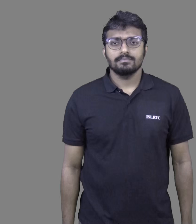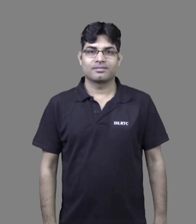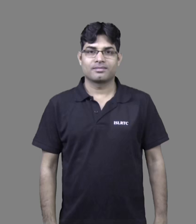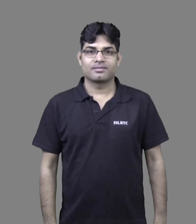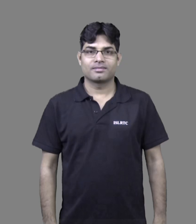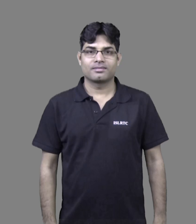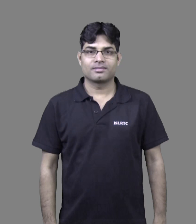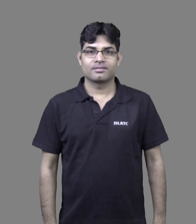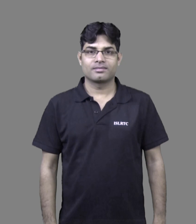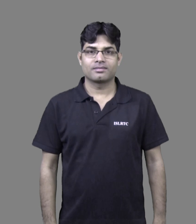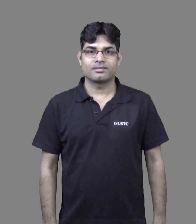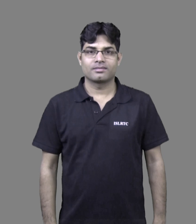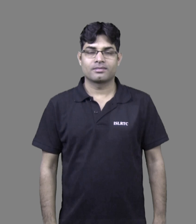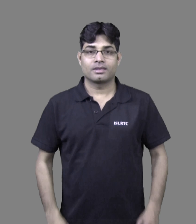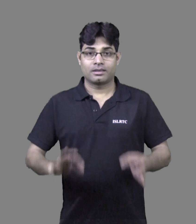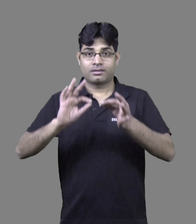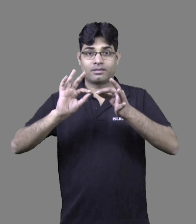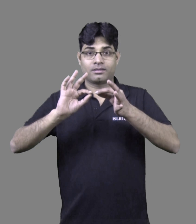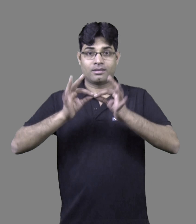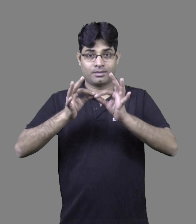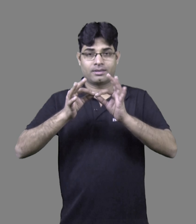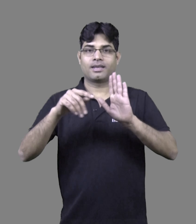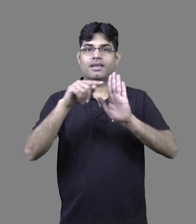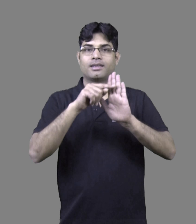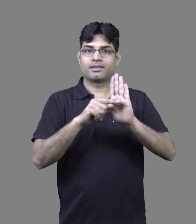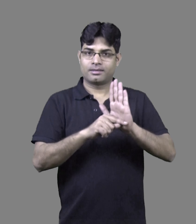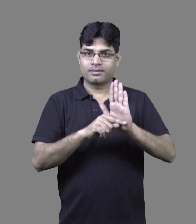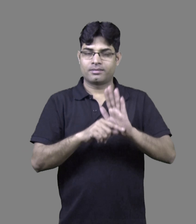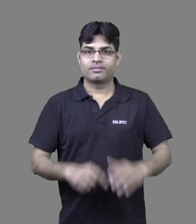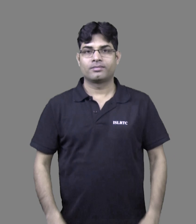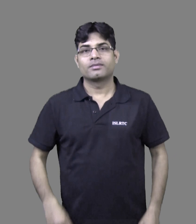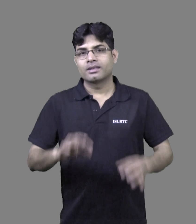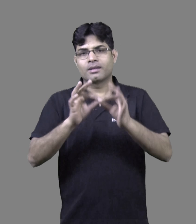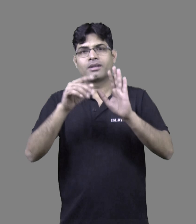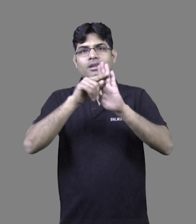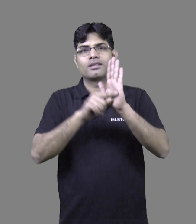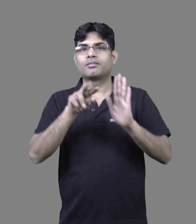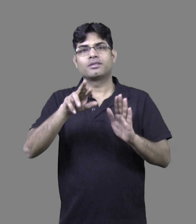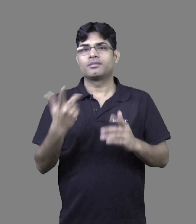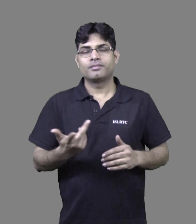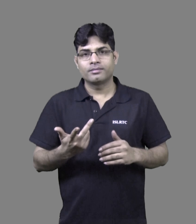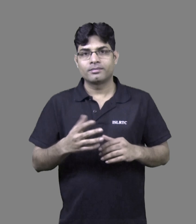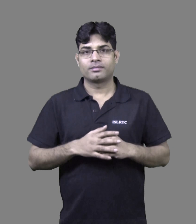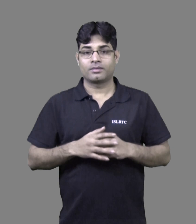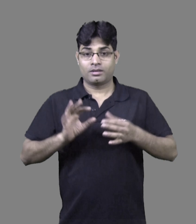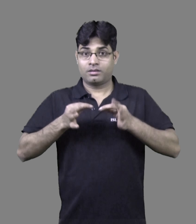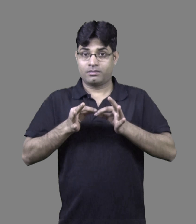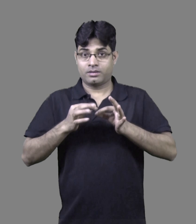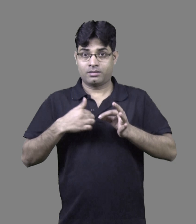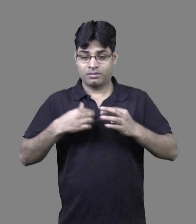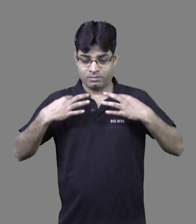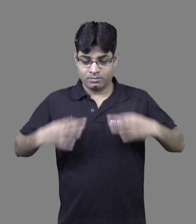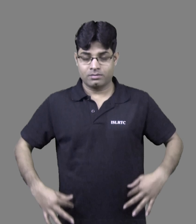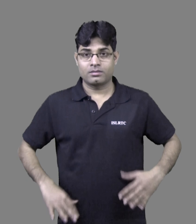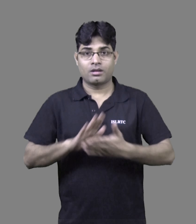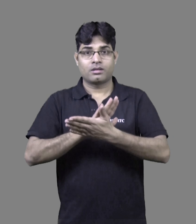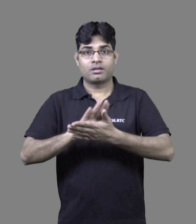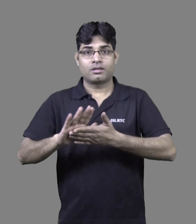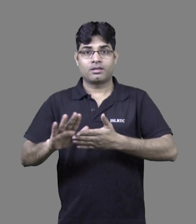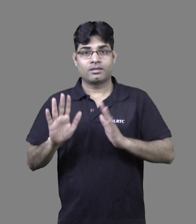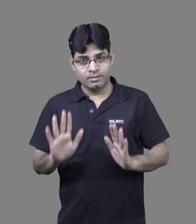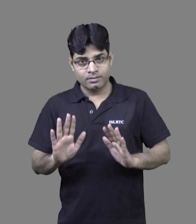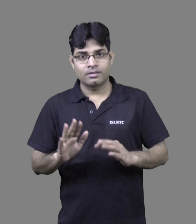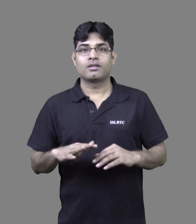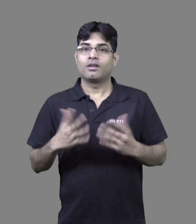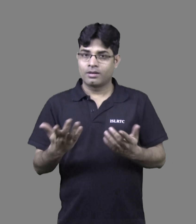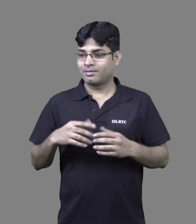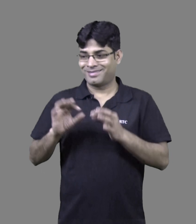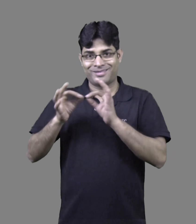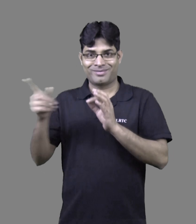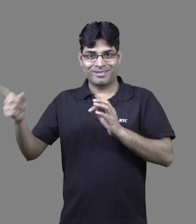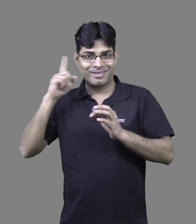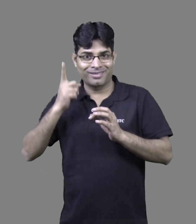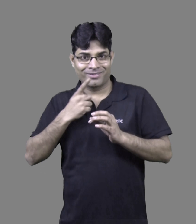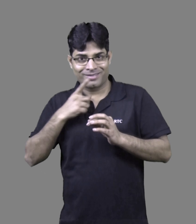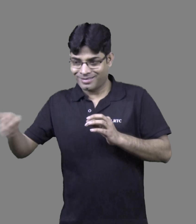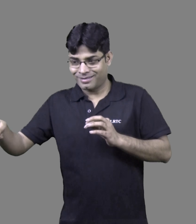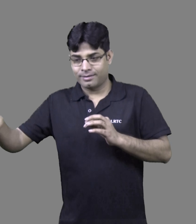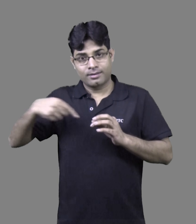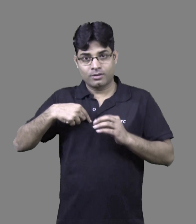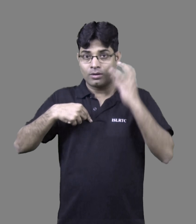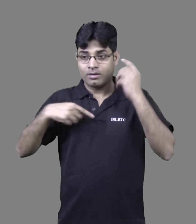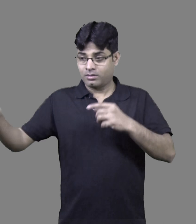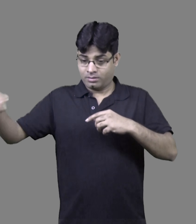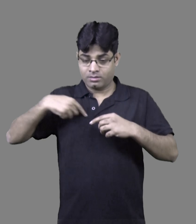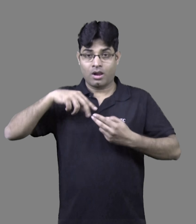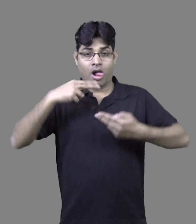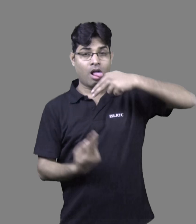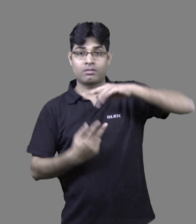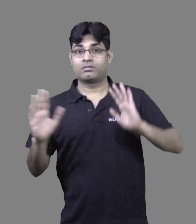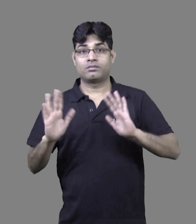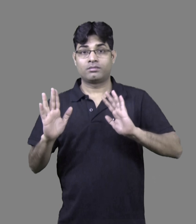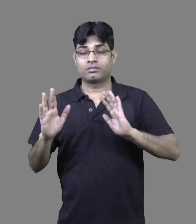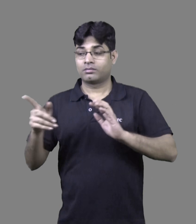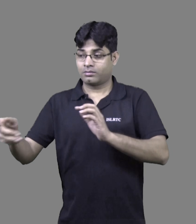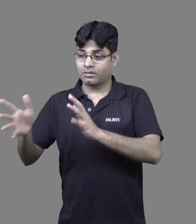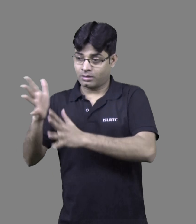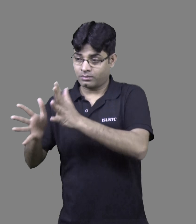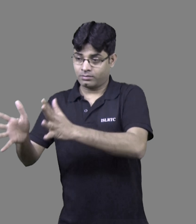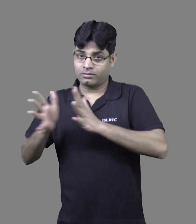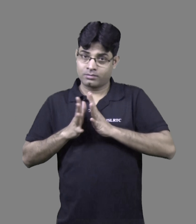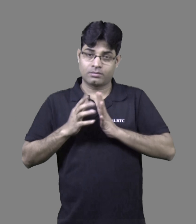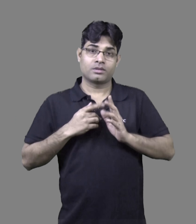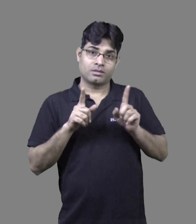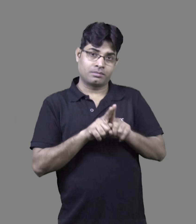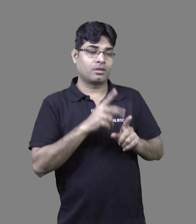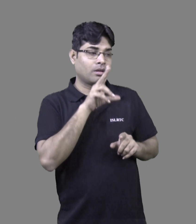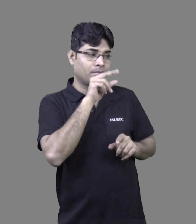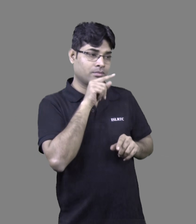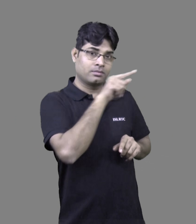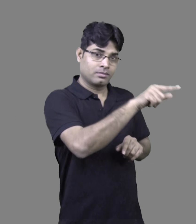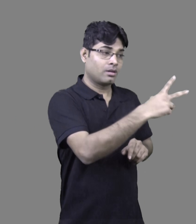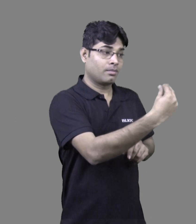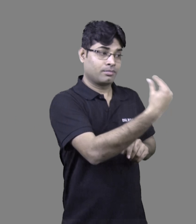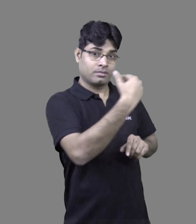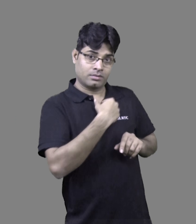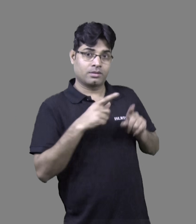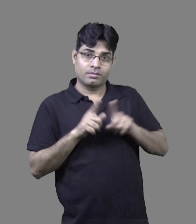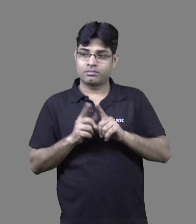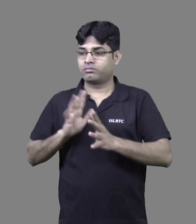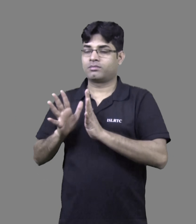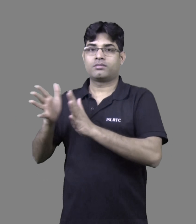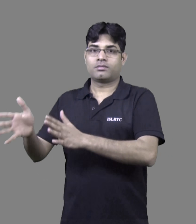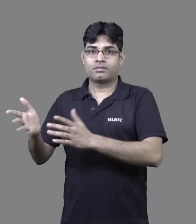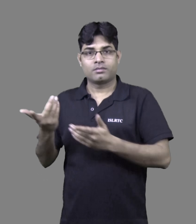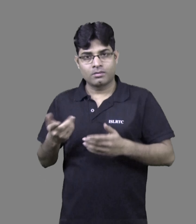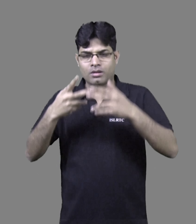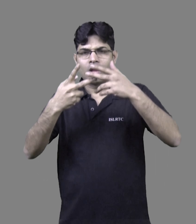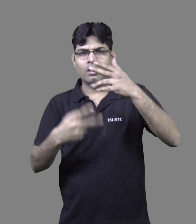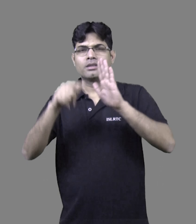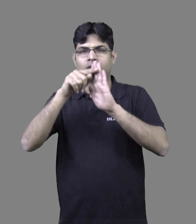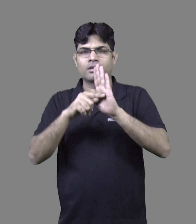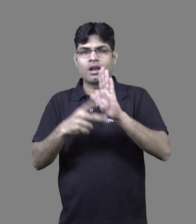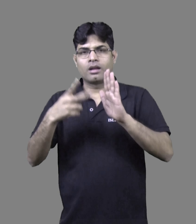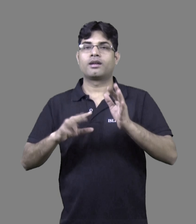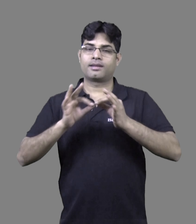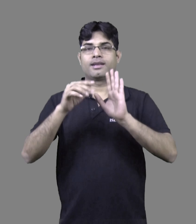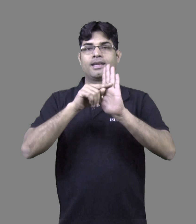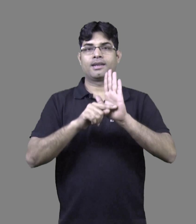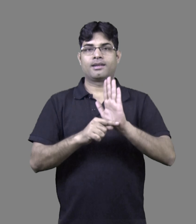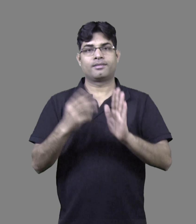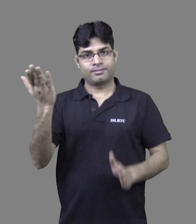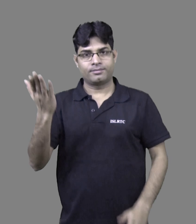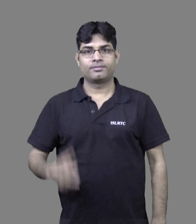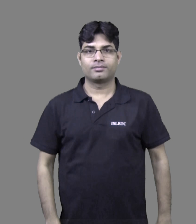Interpreting Ethics